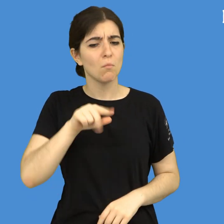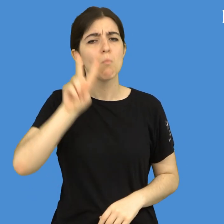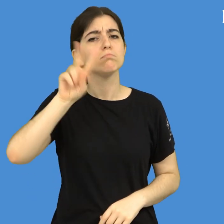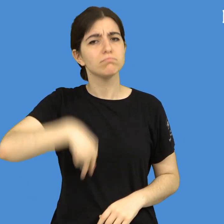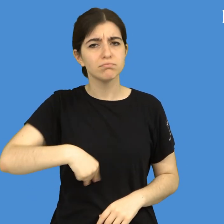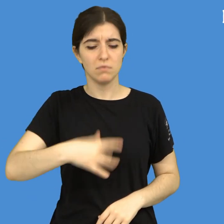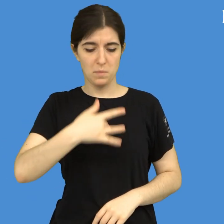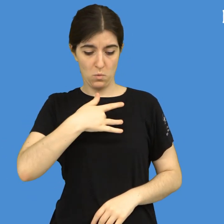verdad